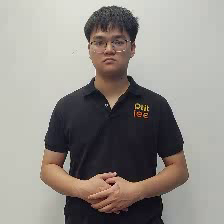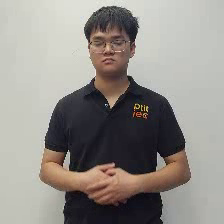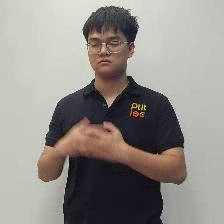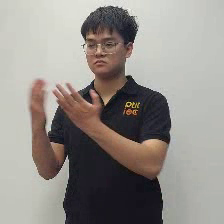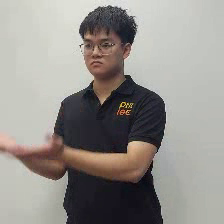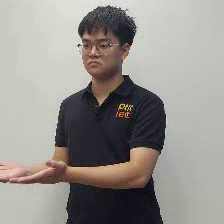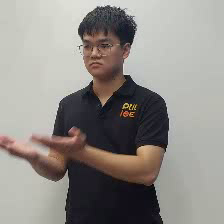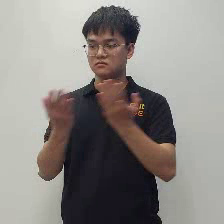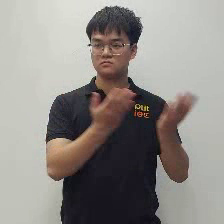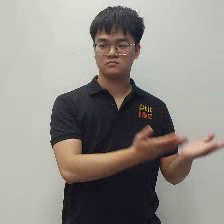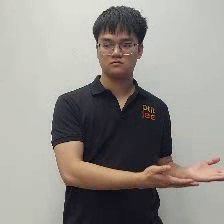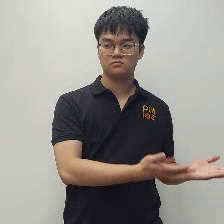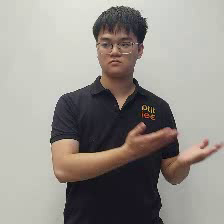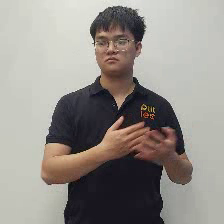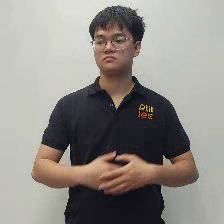Mời vào